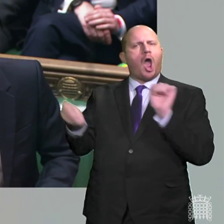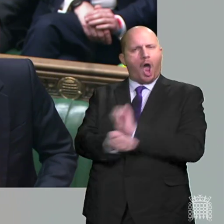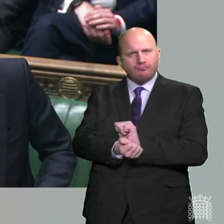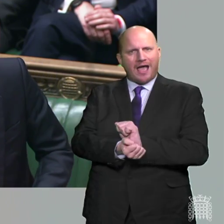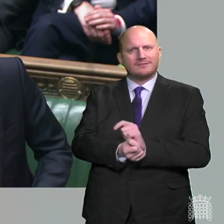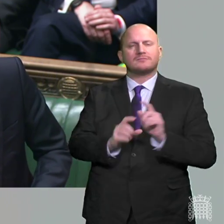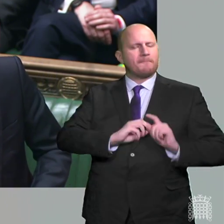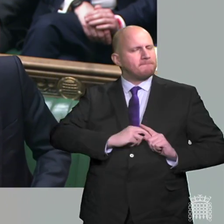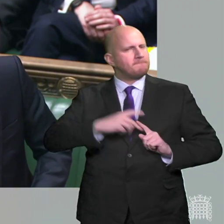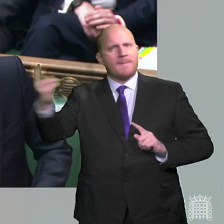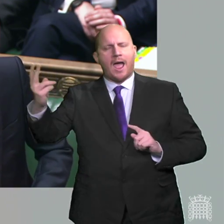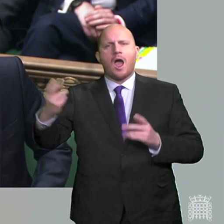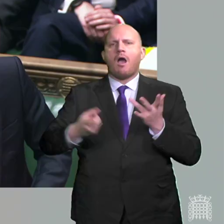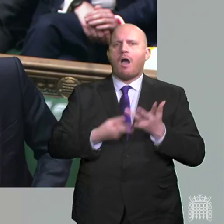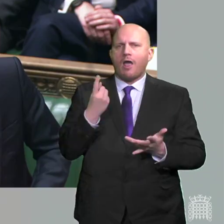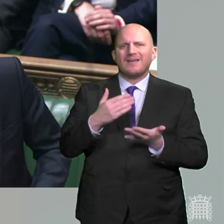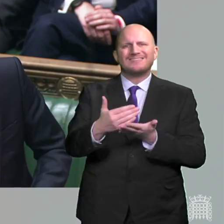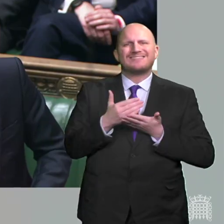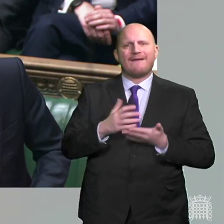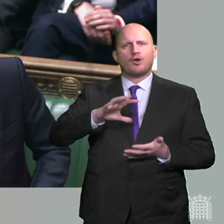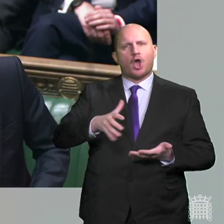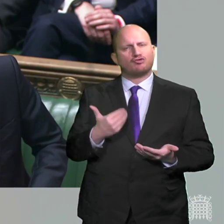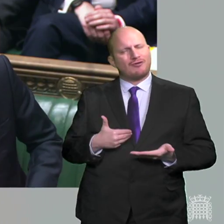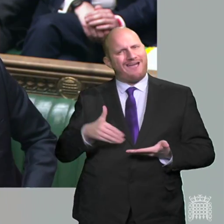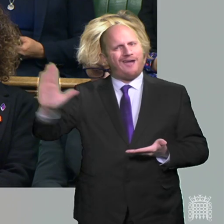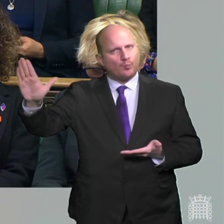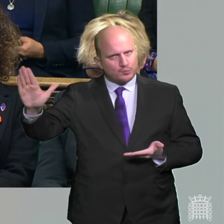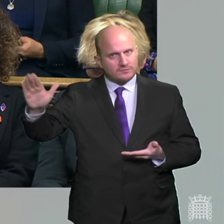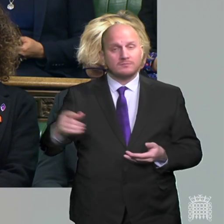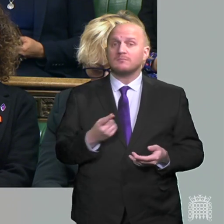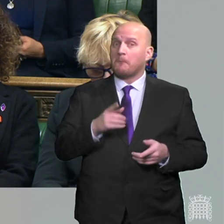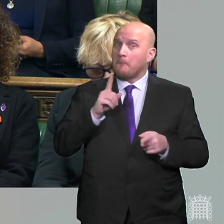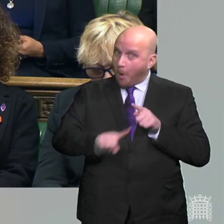That is a reasonable and common-sense approach that the vast majority of the British public support.